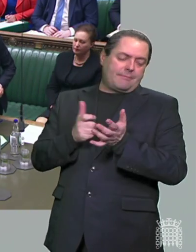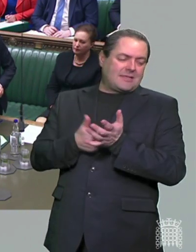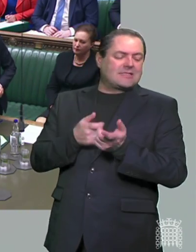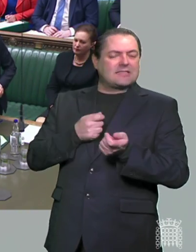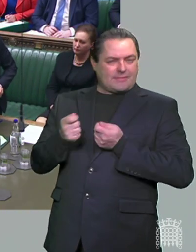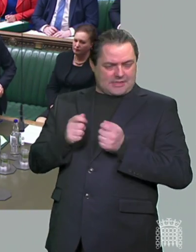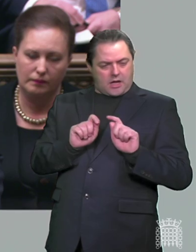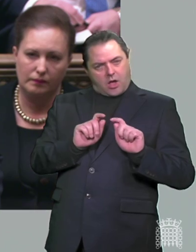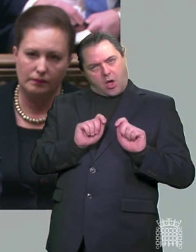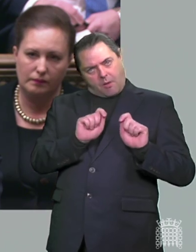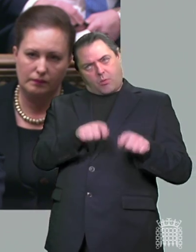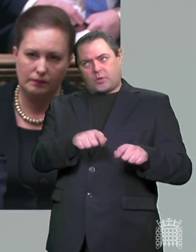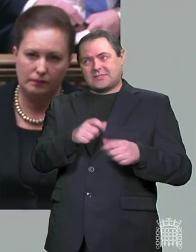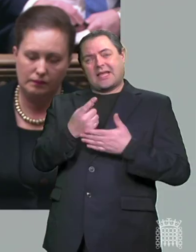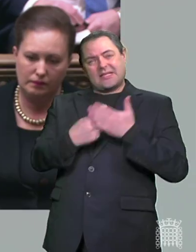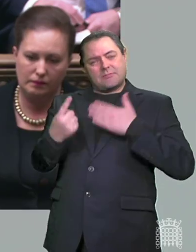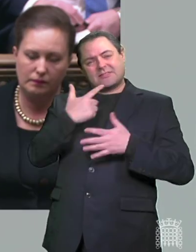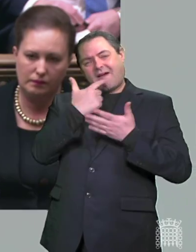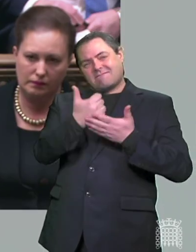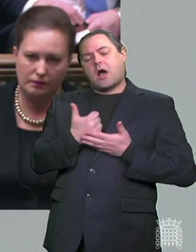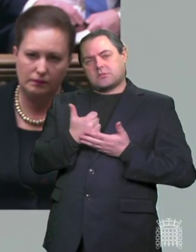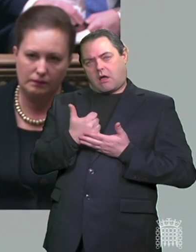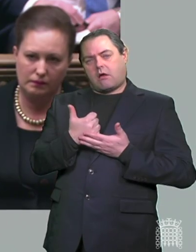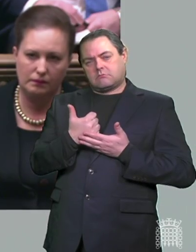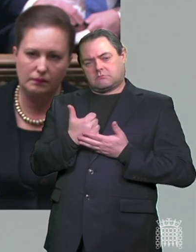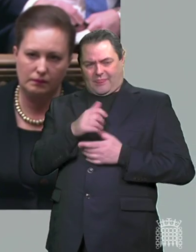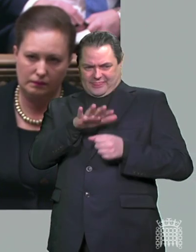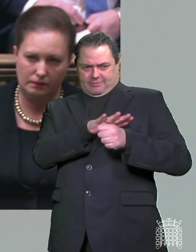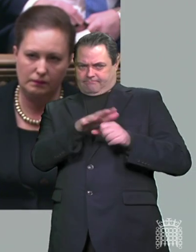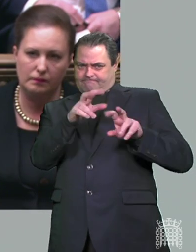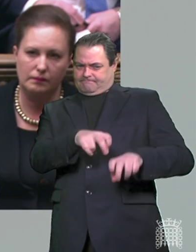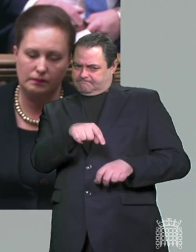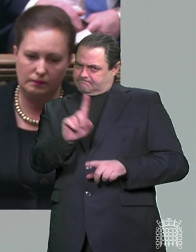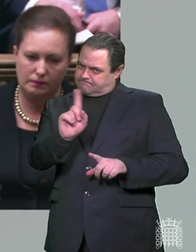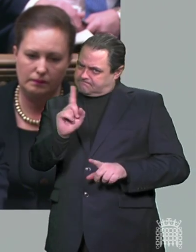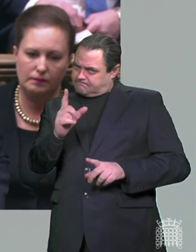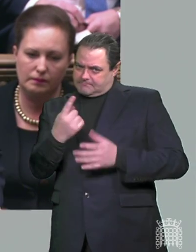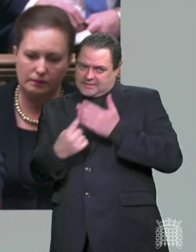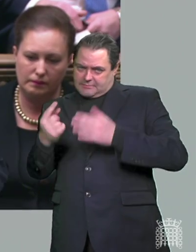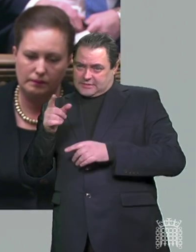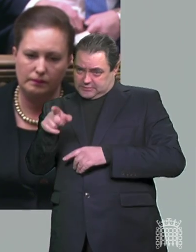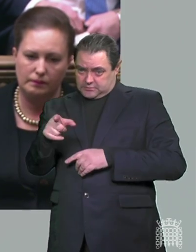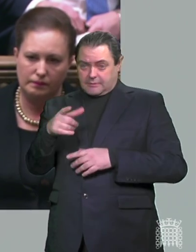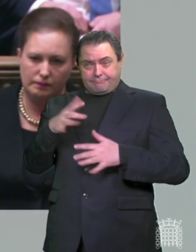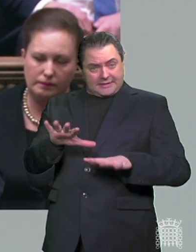I appointed the independent adviser to investigate this matter fully.